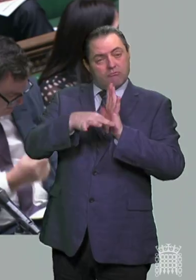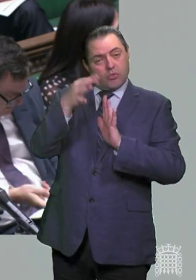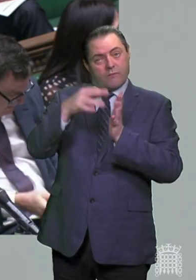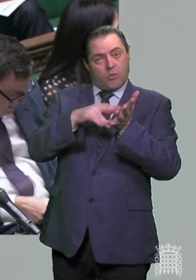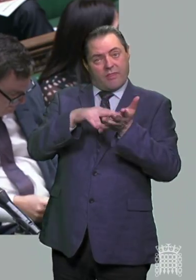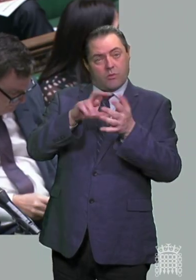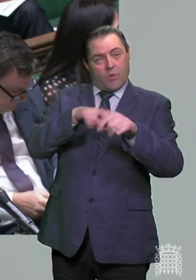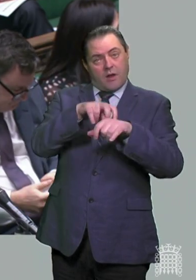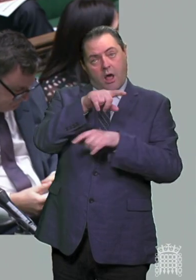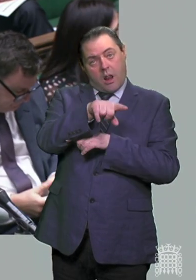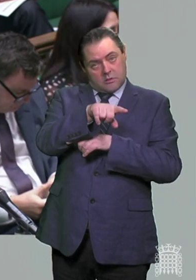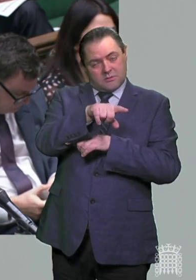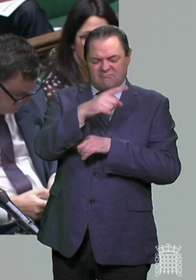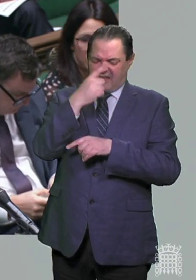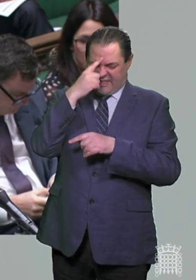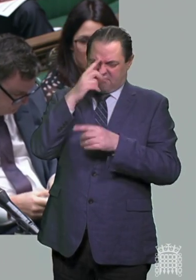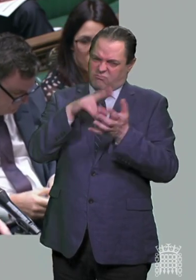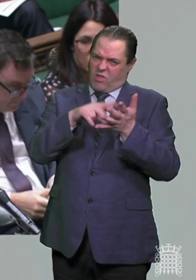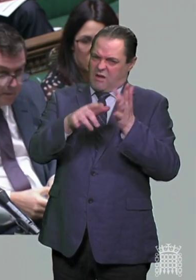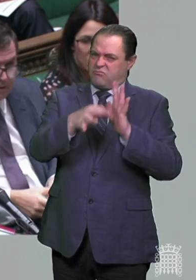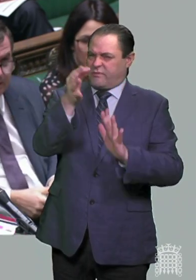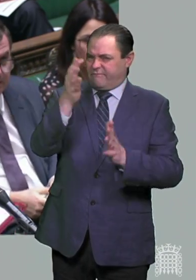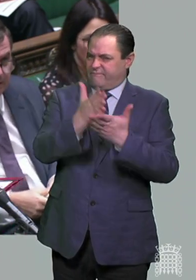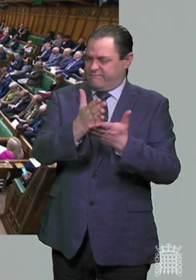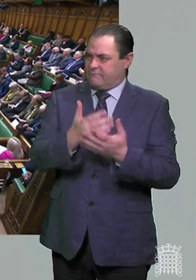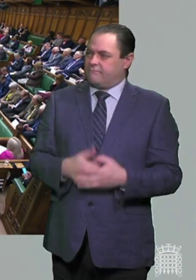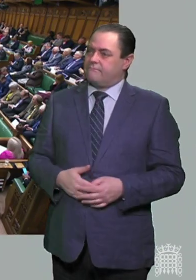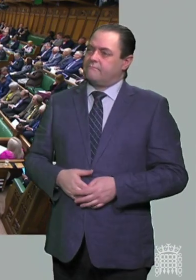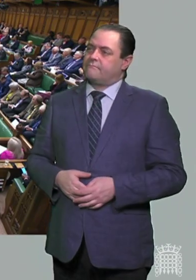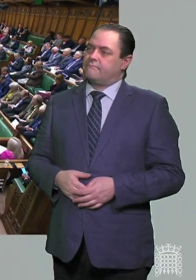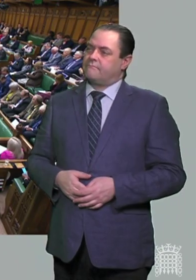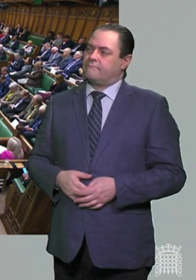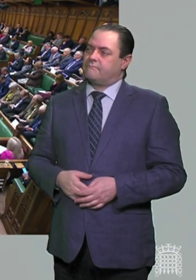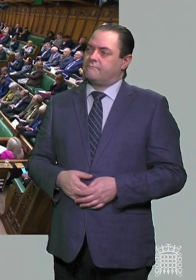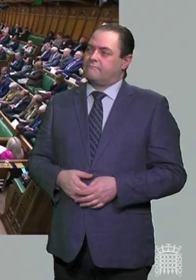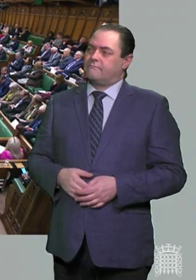I am absolutely sure that it is, and I agree with my honourable Friend.